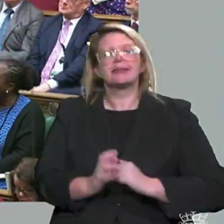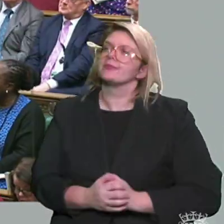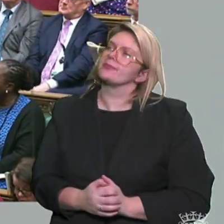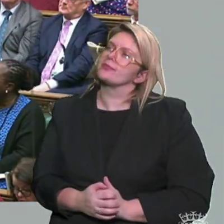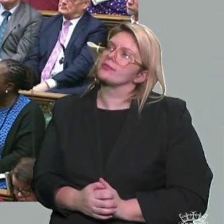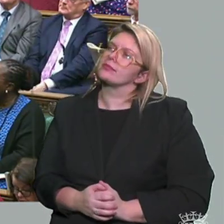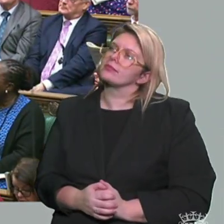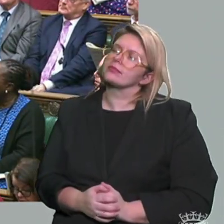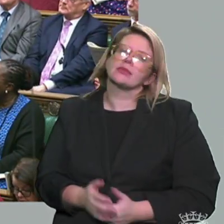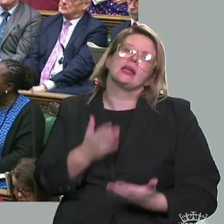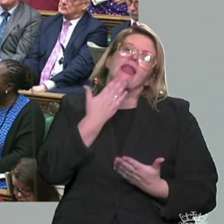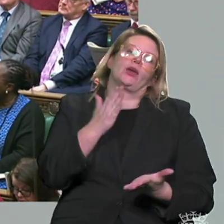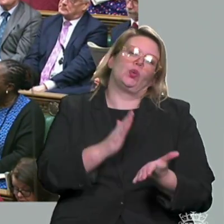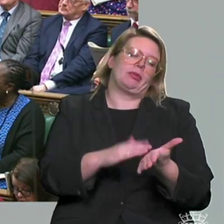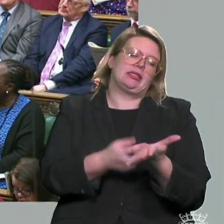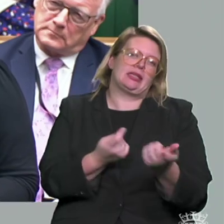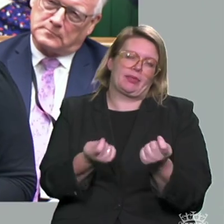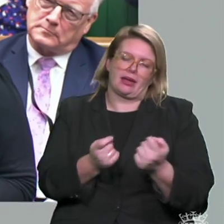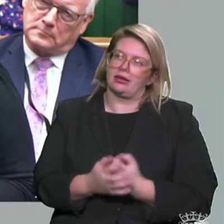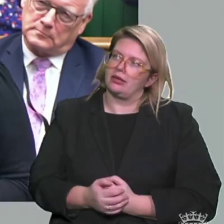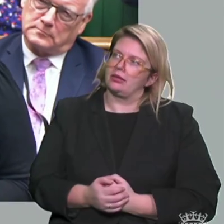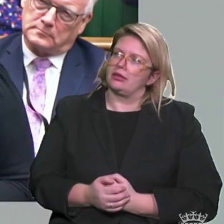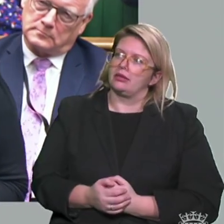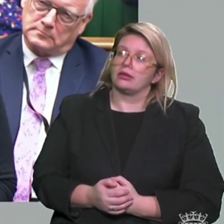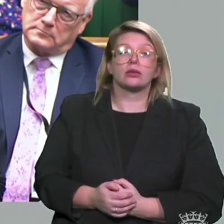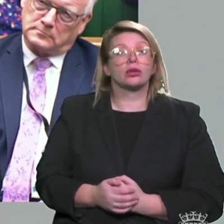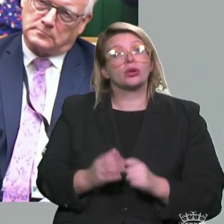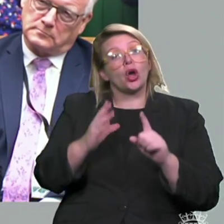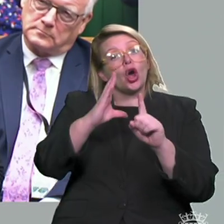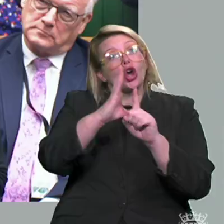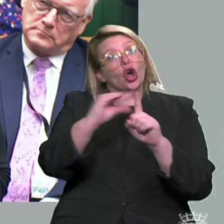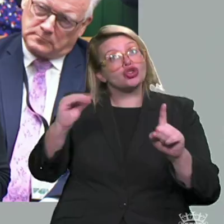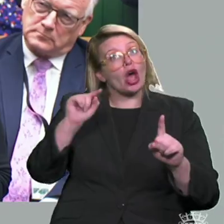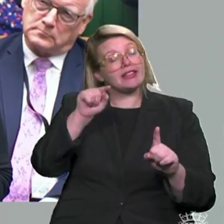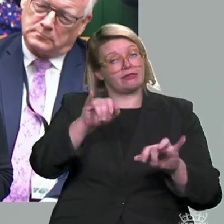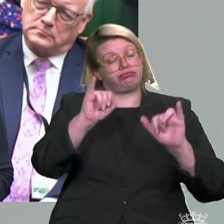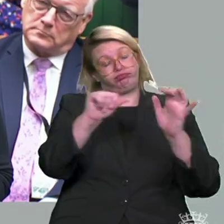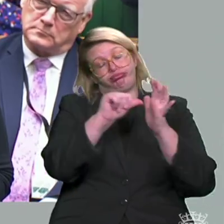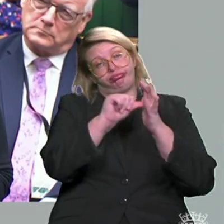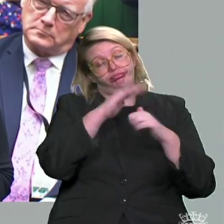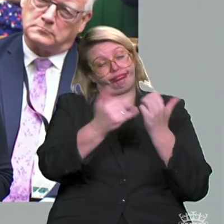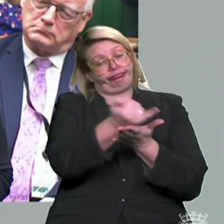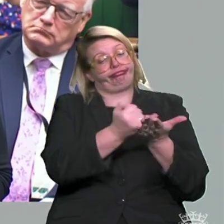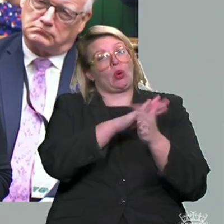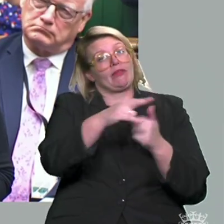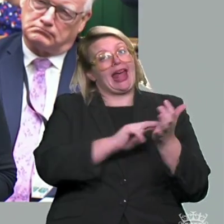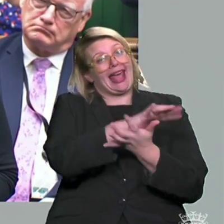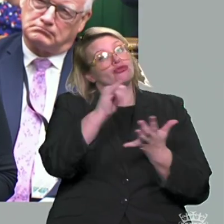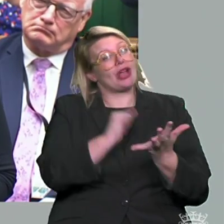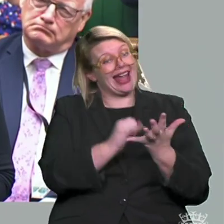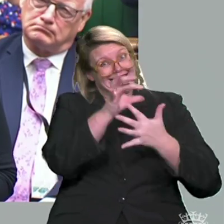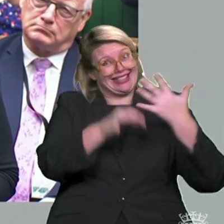The Tory crisis in the NHS includes ophthalmology, the largest and busiest out-patient service.